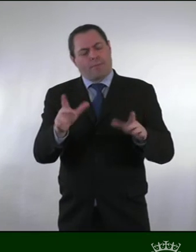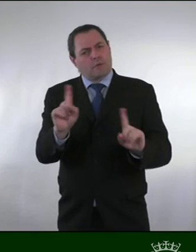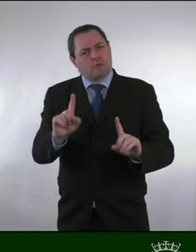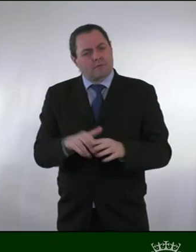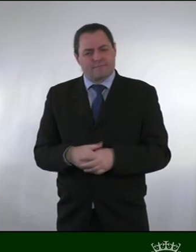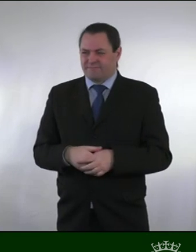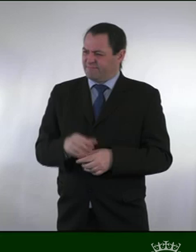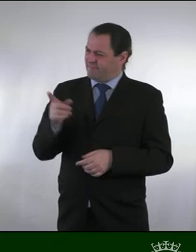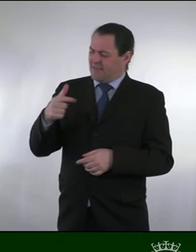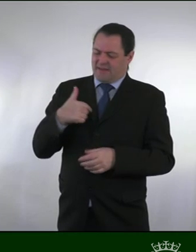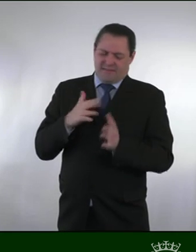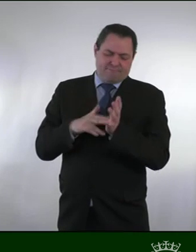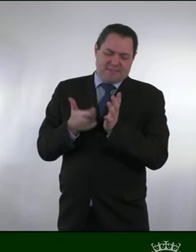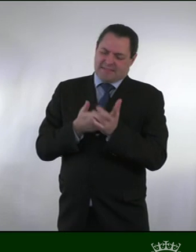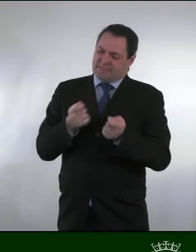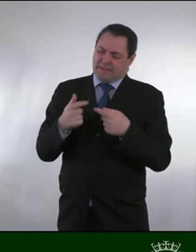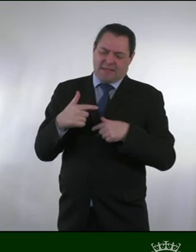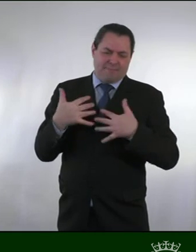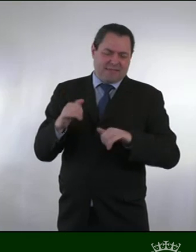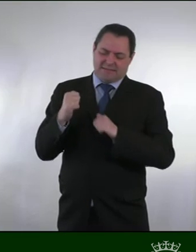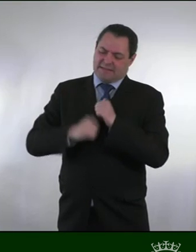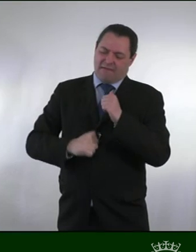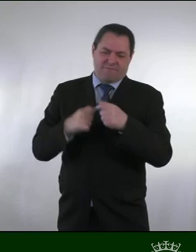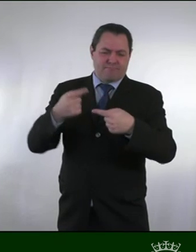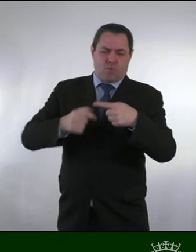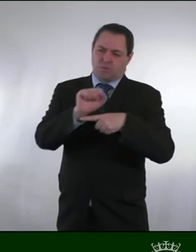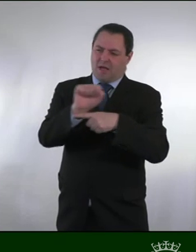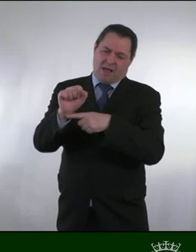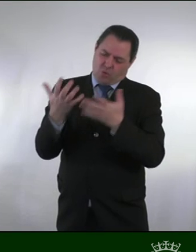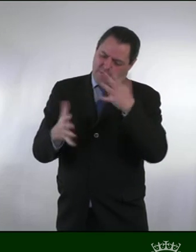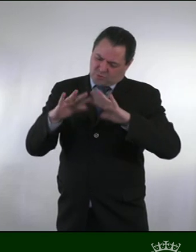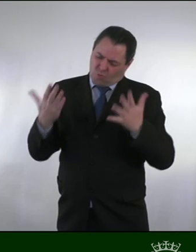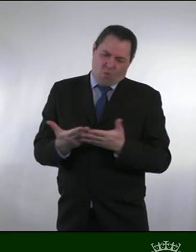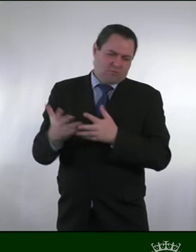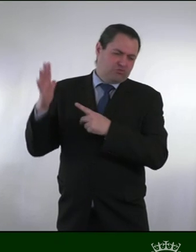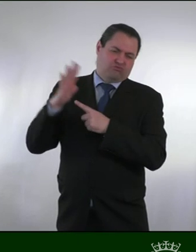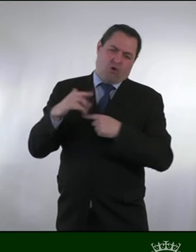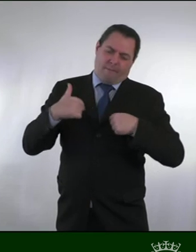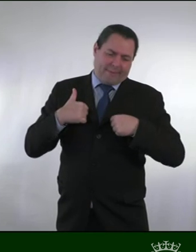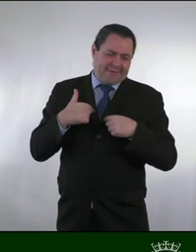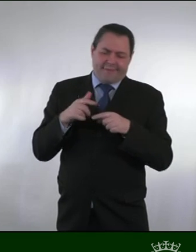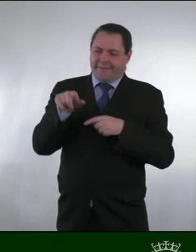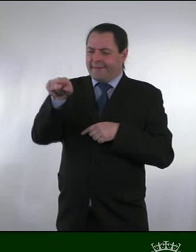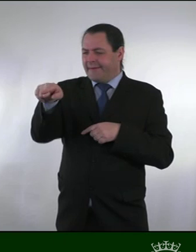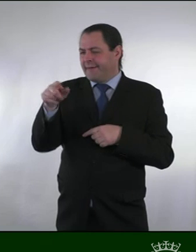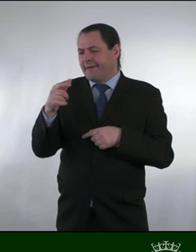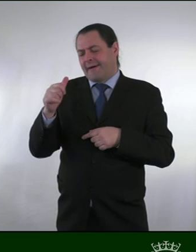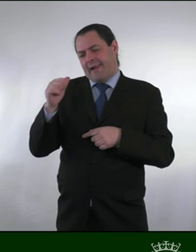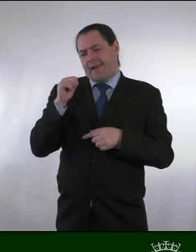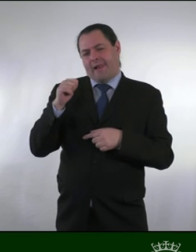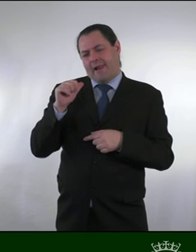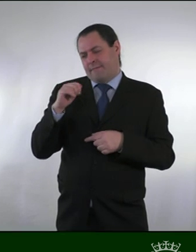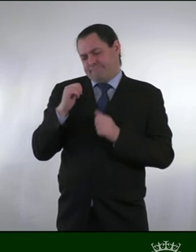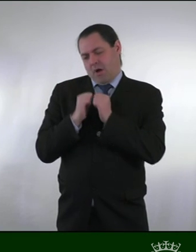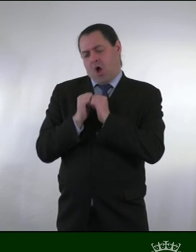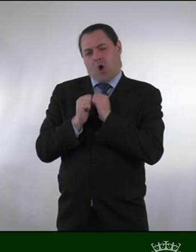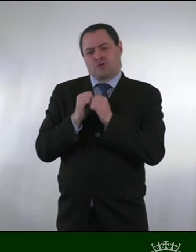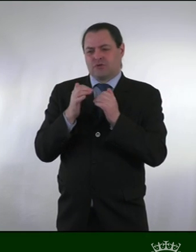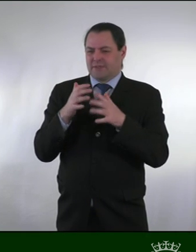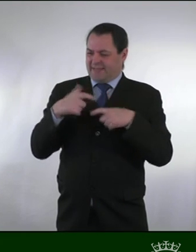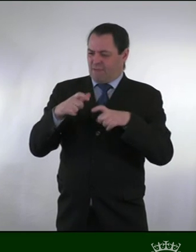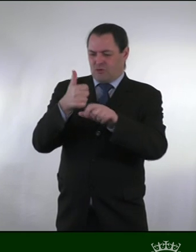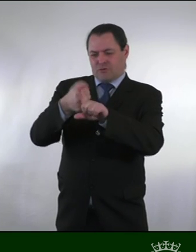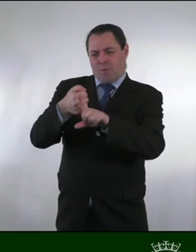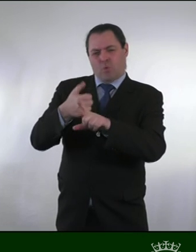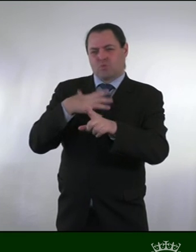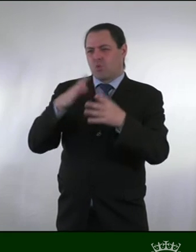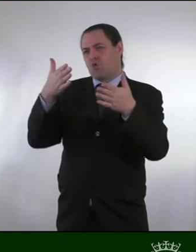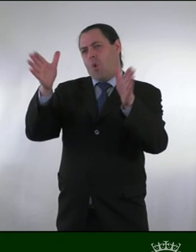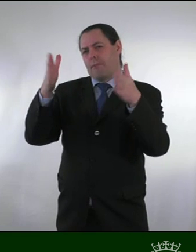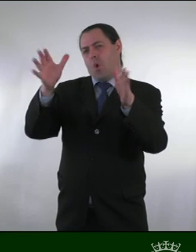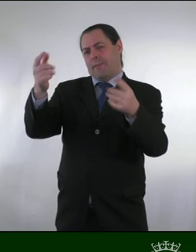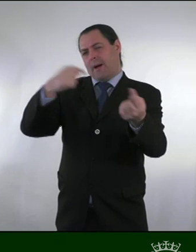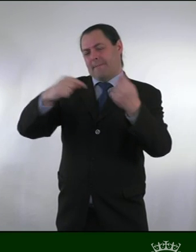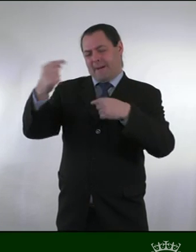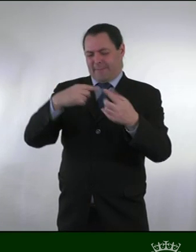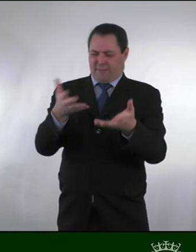We have instituted one of the toughest border regimes in the world, and it was only last March that the right honourable and learned Gentleman, along with many others in his party, was continuing to support an open border approach.